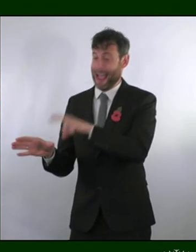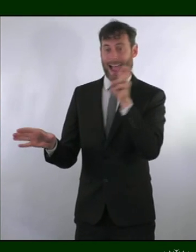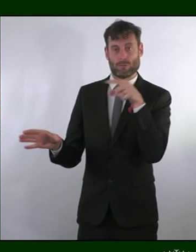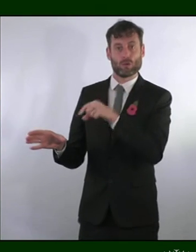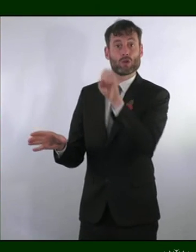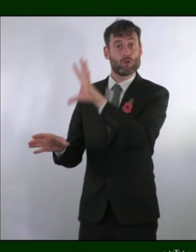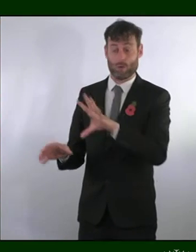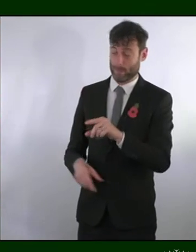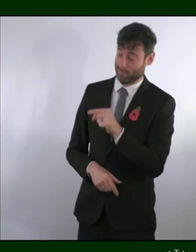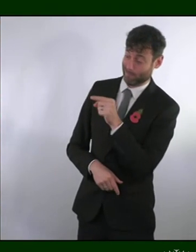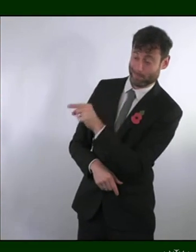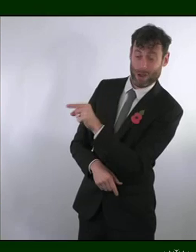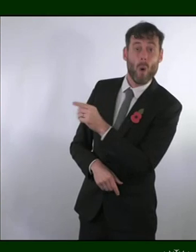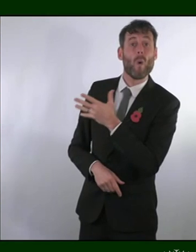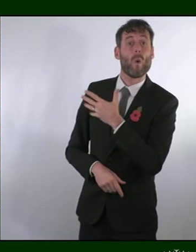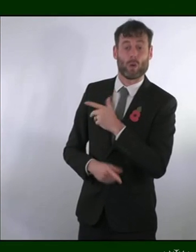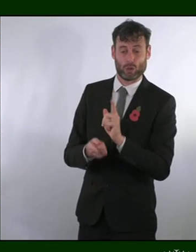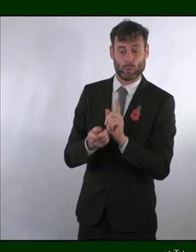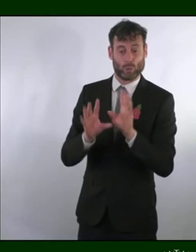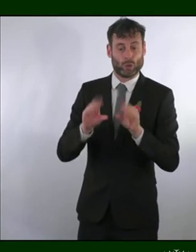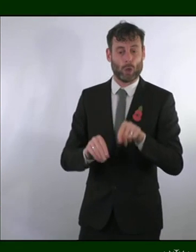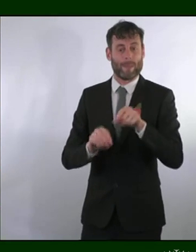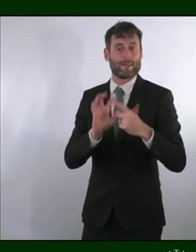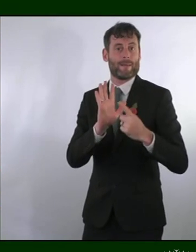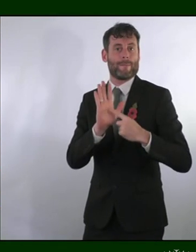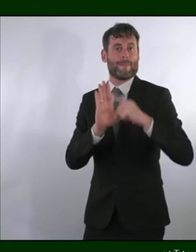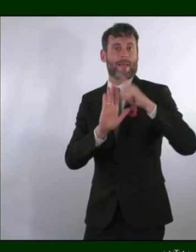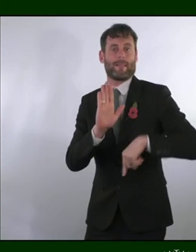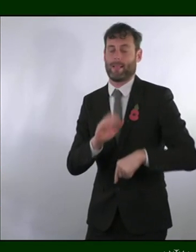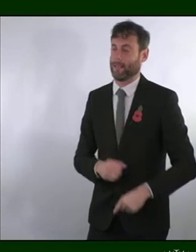Let us head up to Scotland and the leader of the SNP, Ian Blackford.